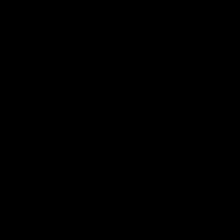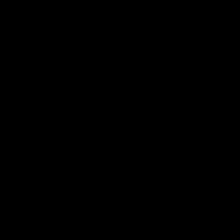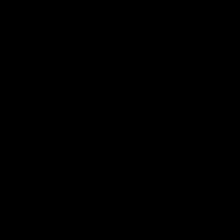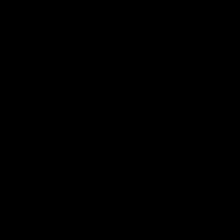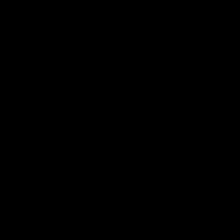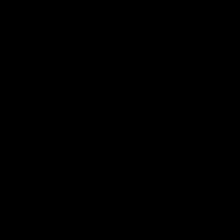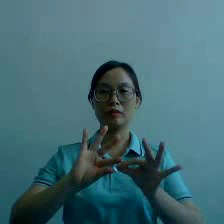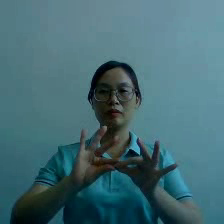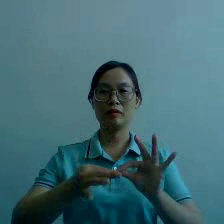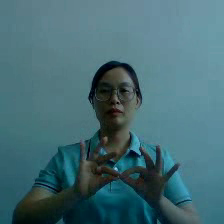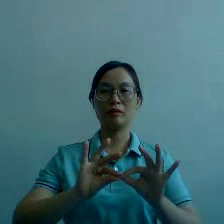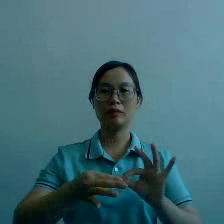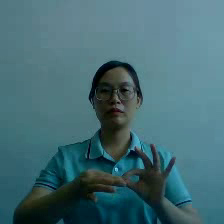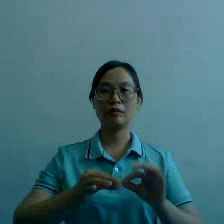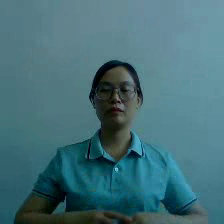Rau